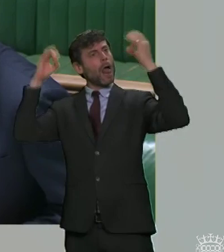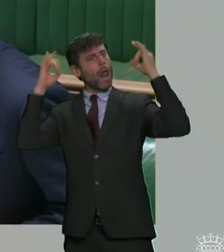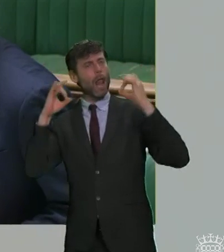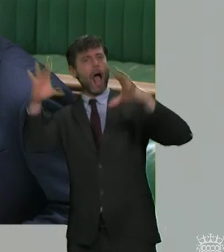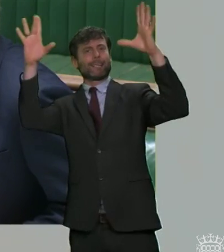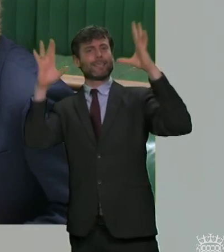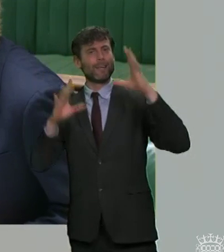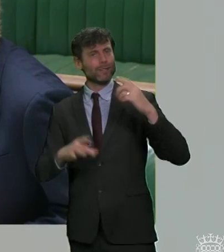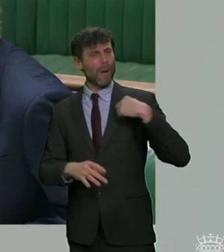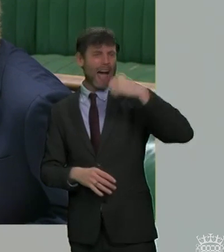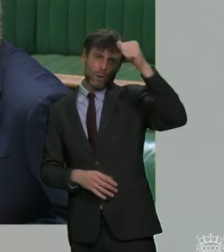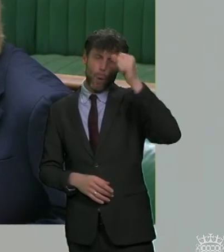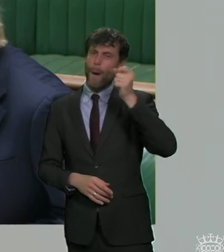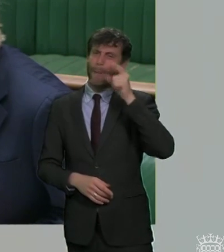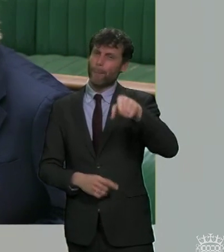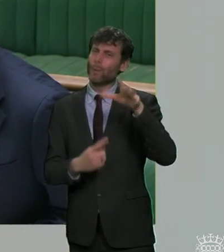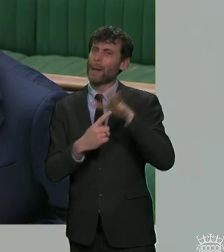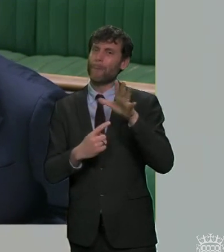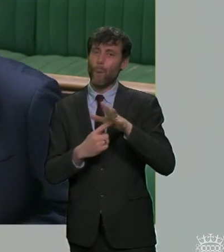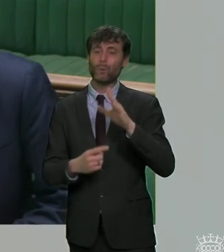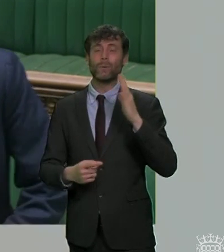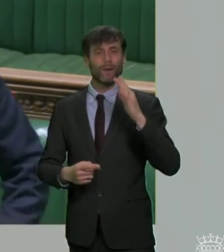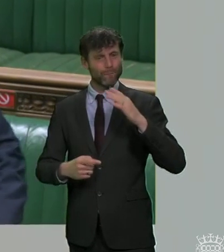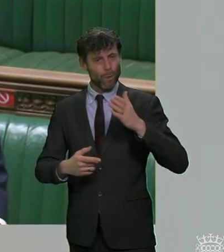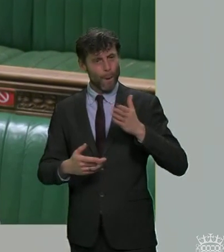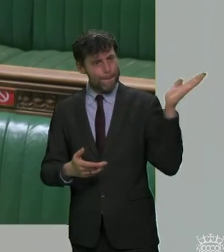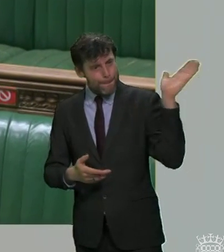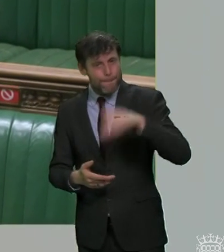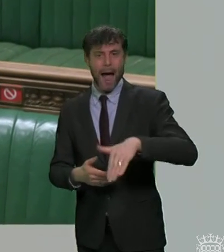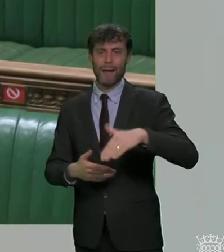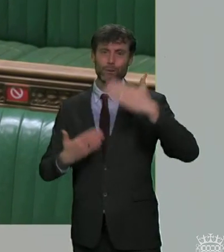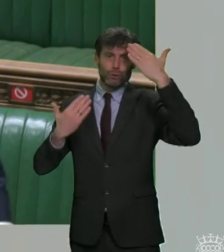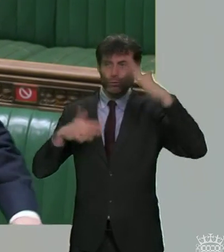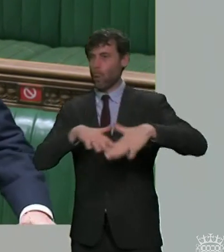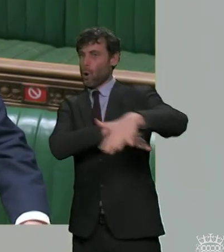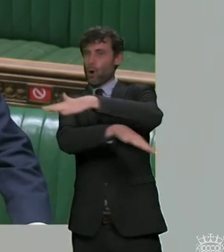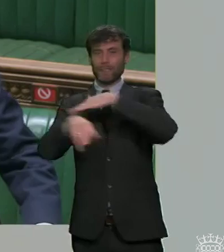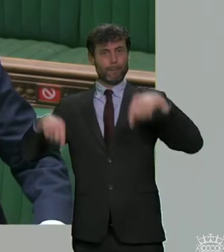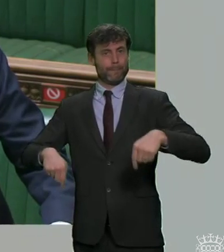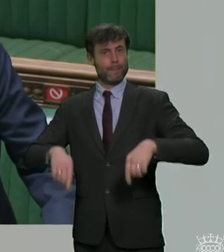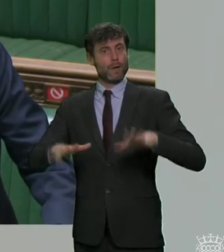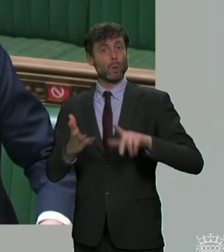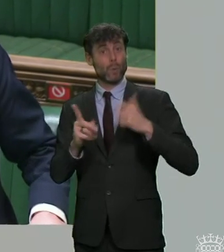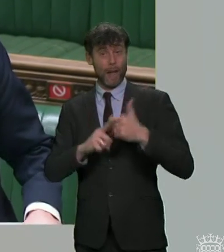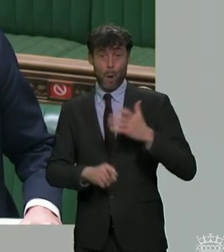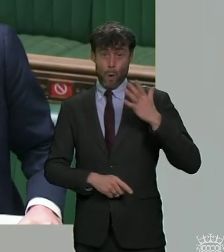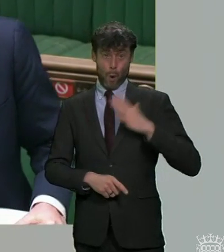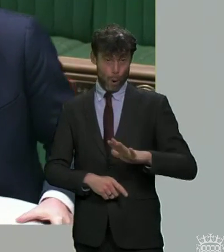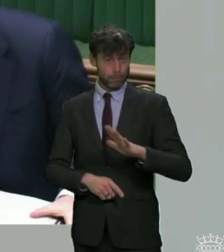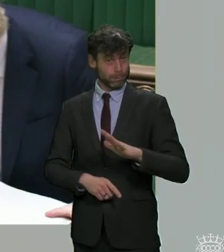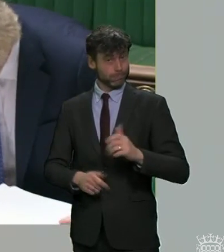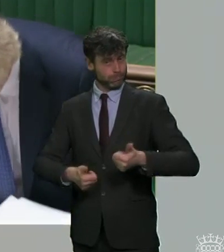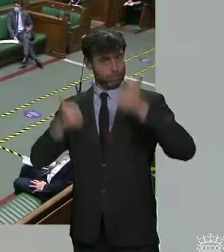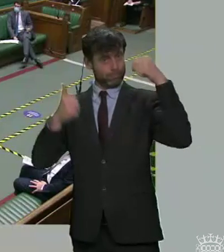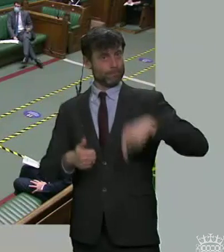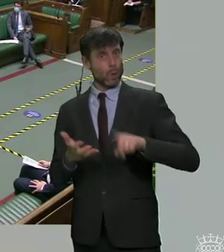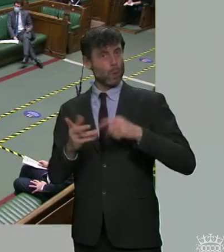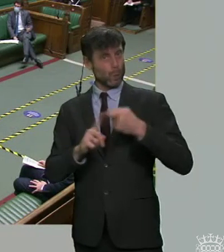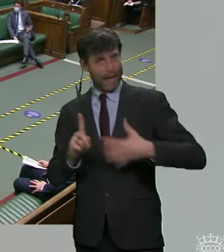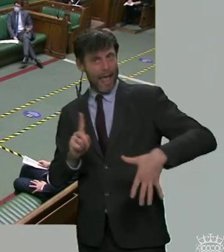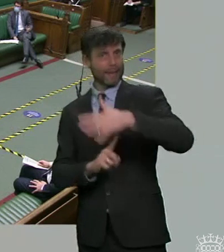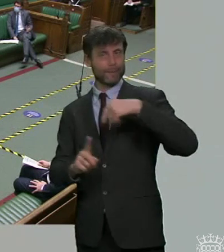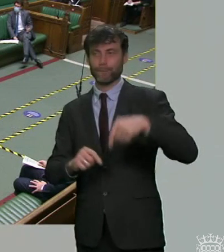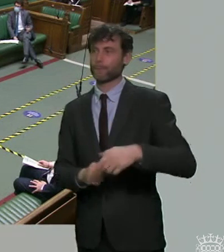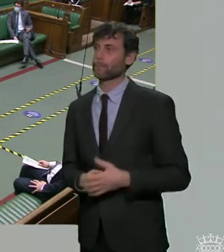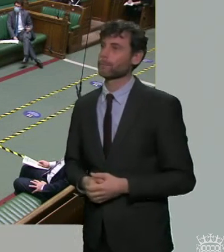I know that Blackpool will play an important part in the tourism recovery that we hope to see this summer if we continue on our road map.